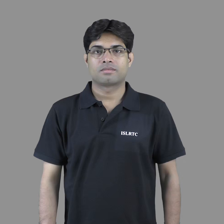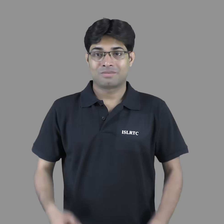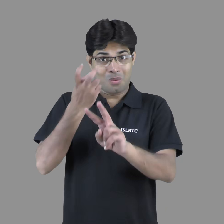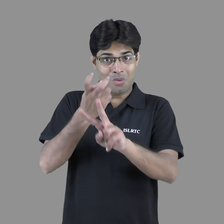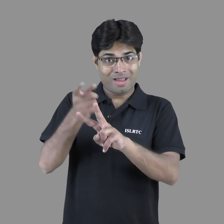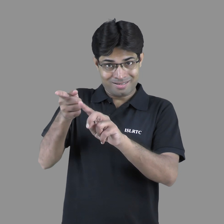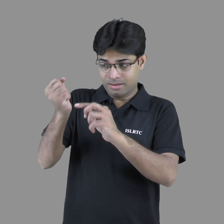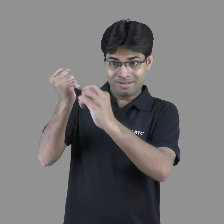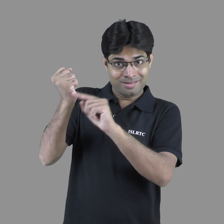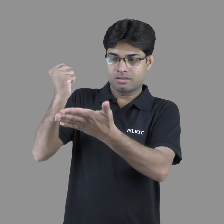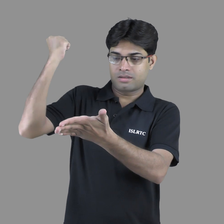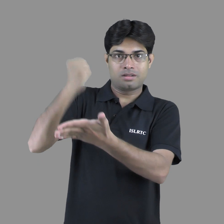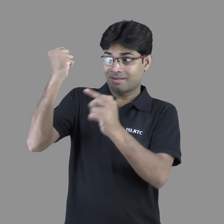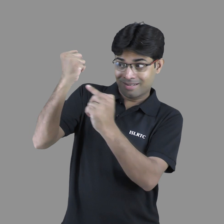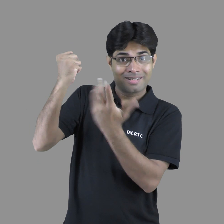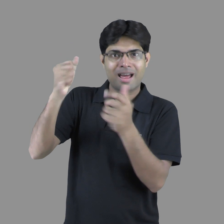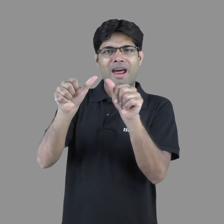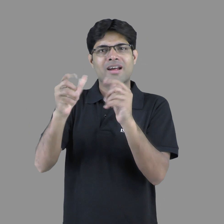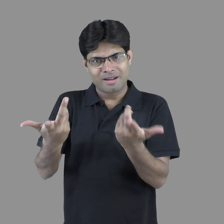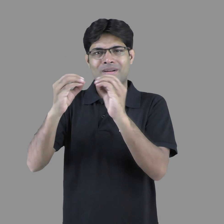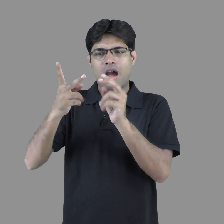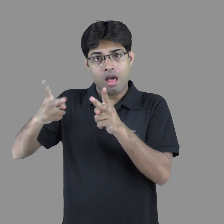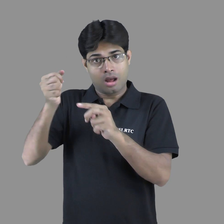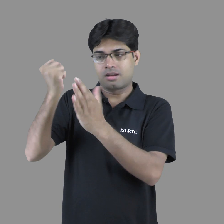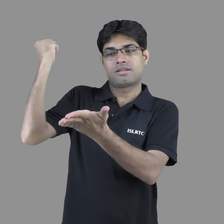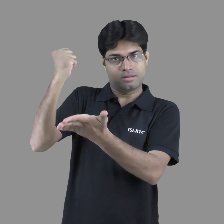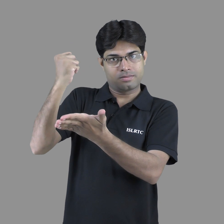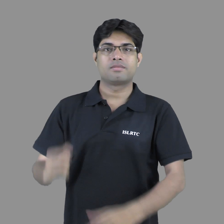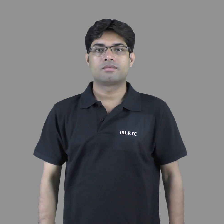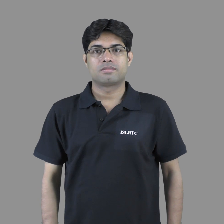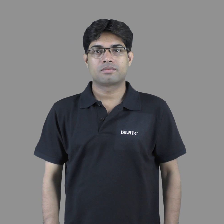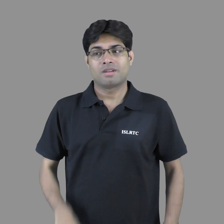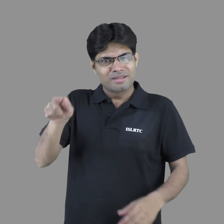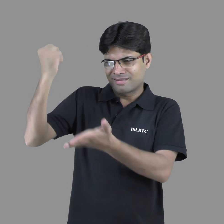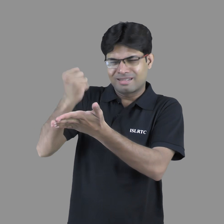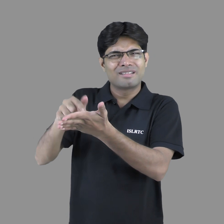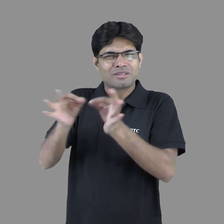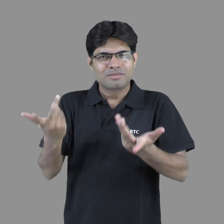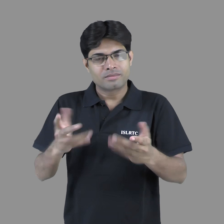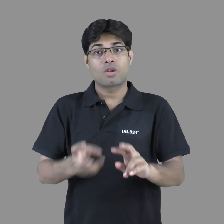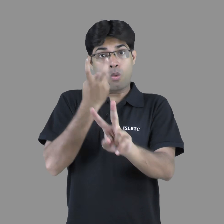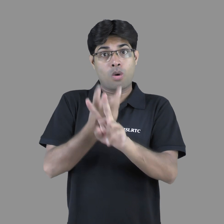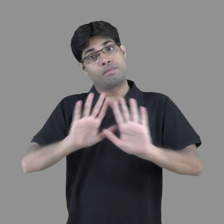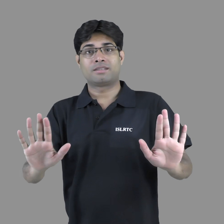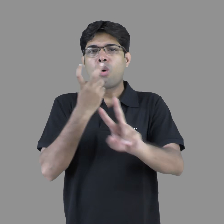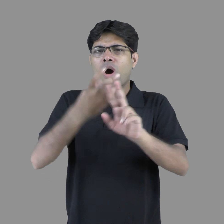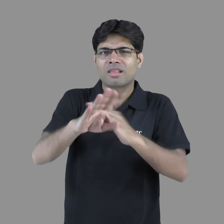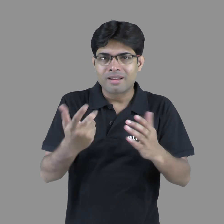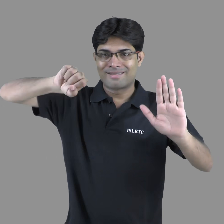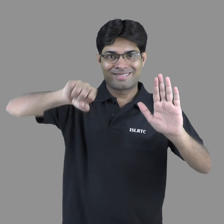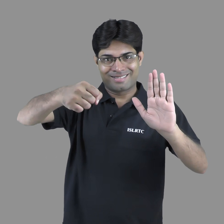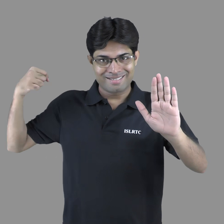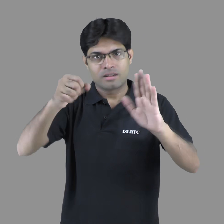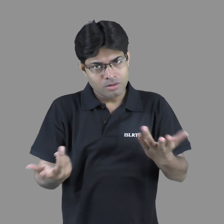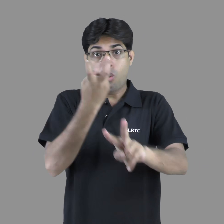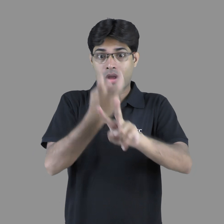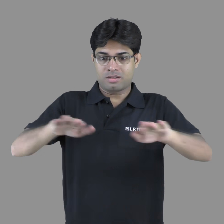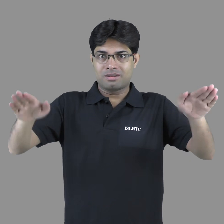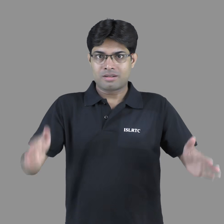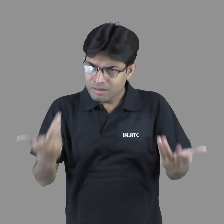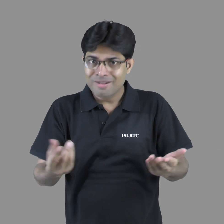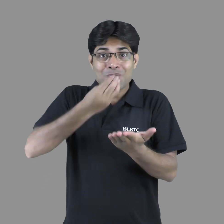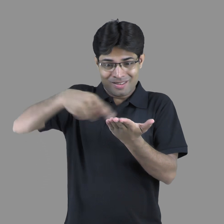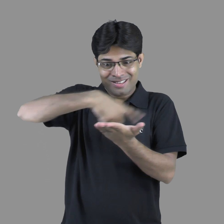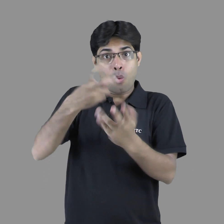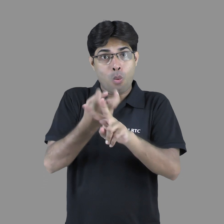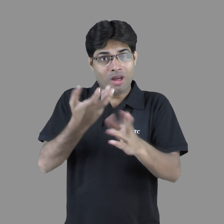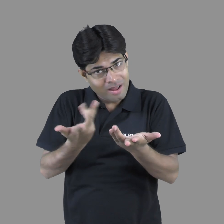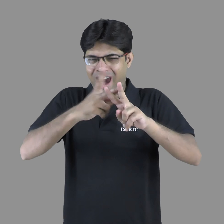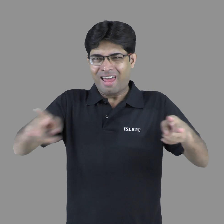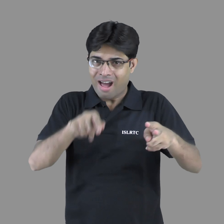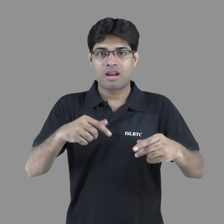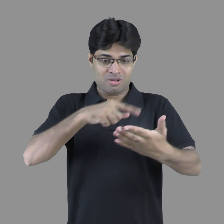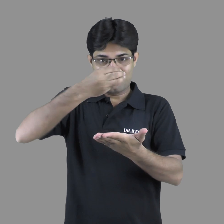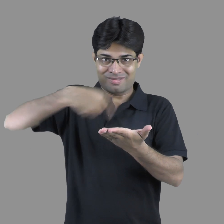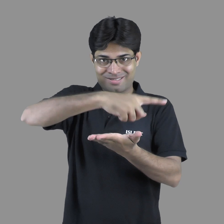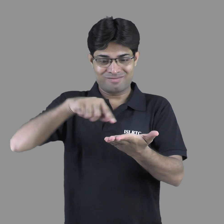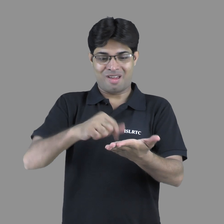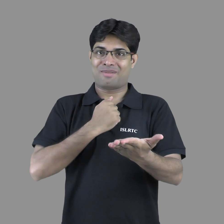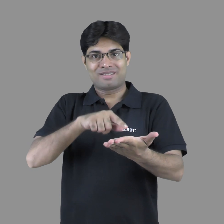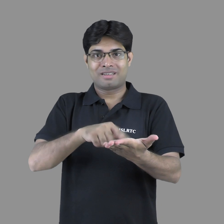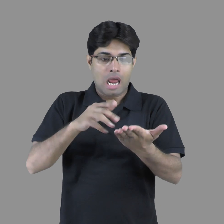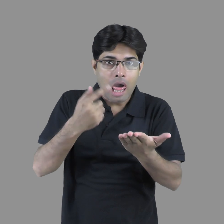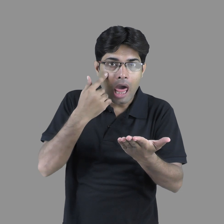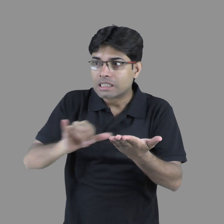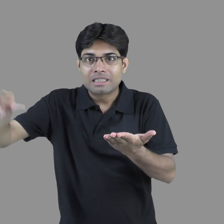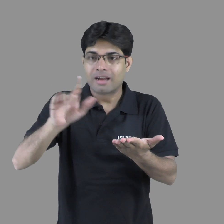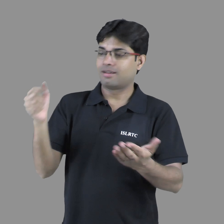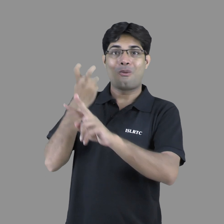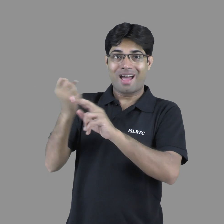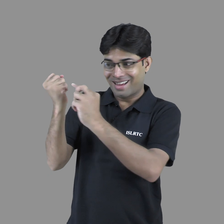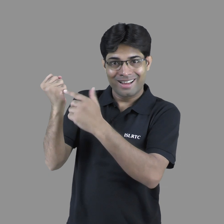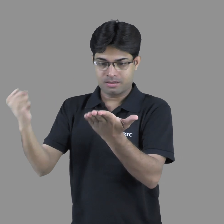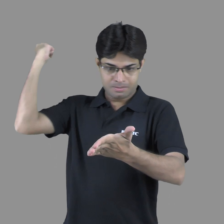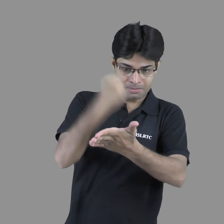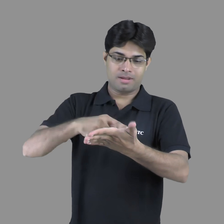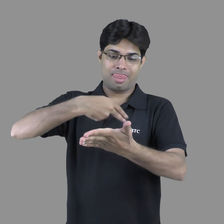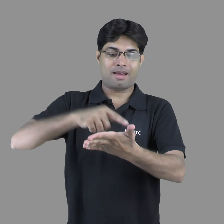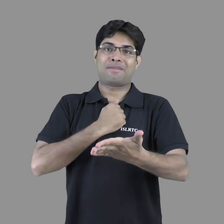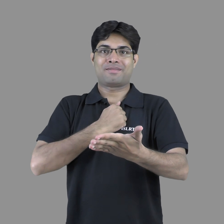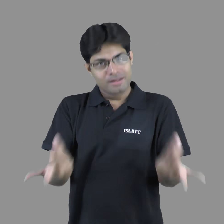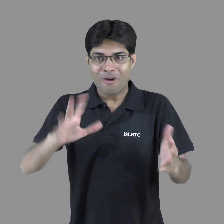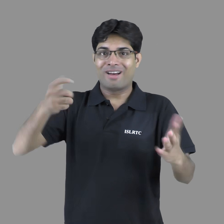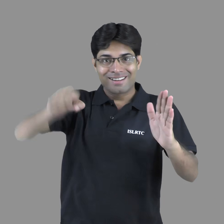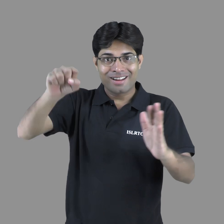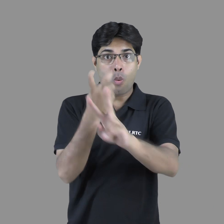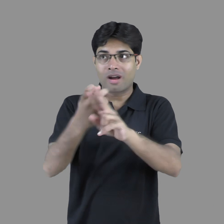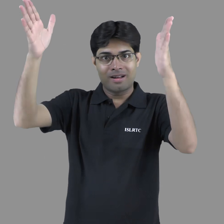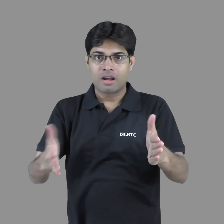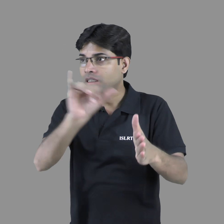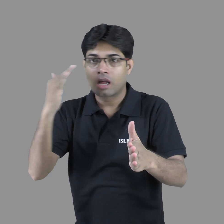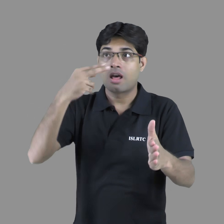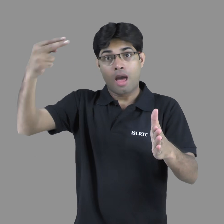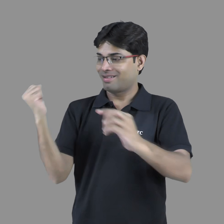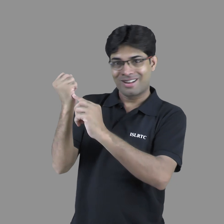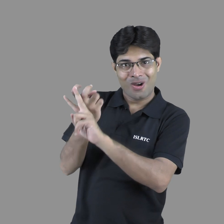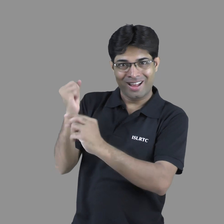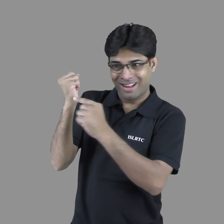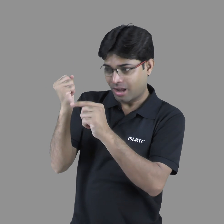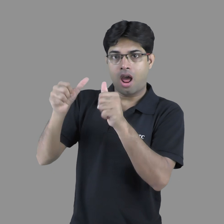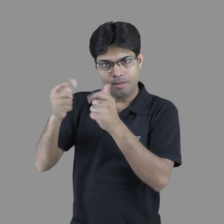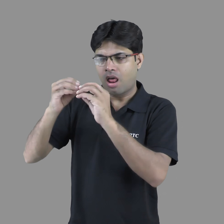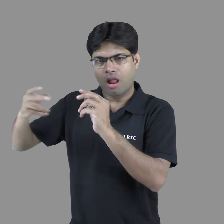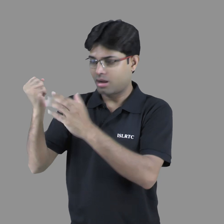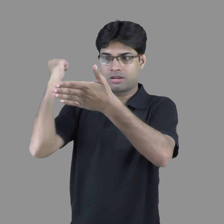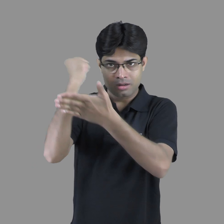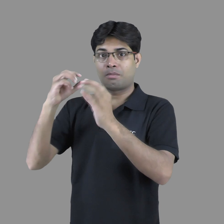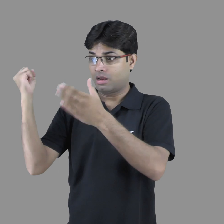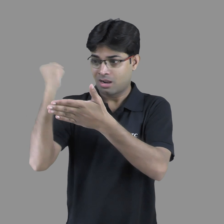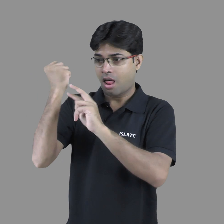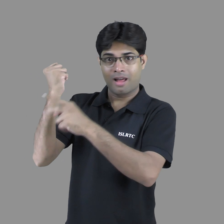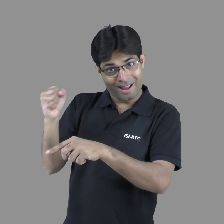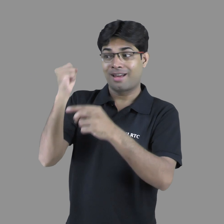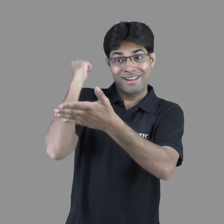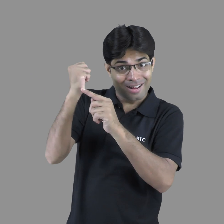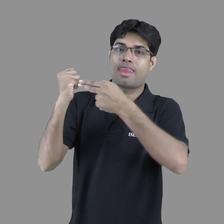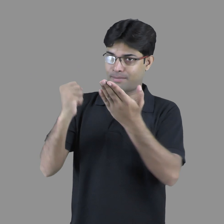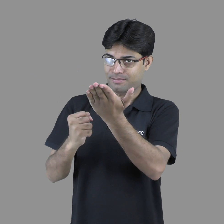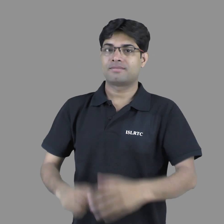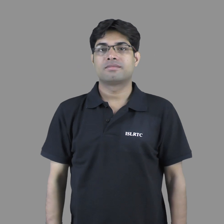Letter Punch